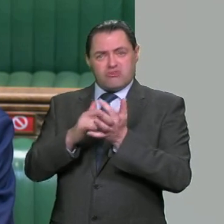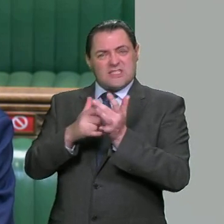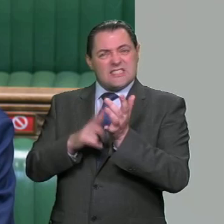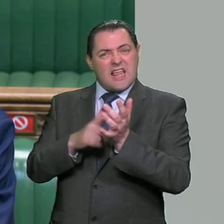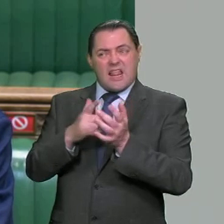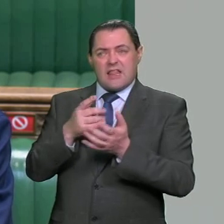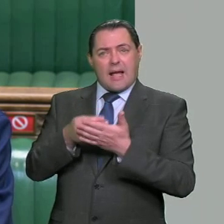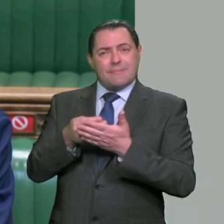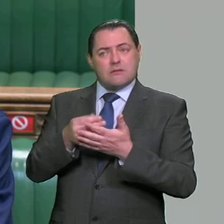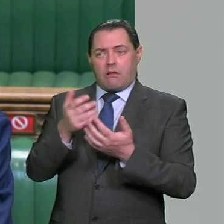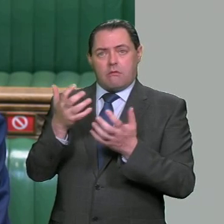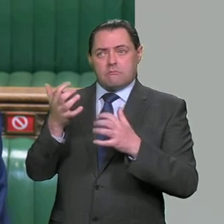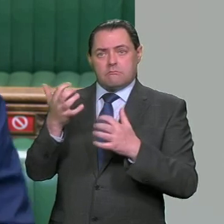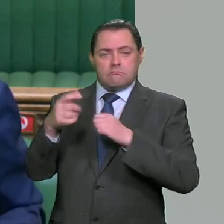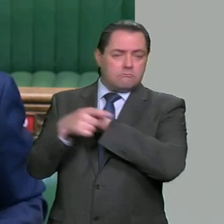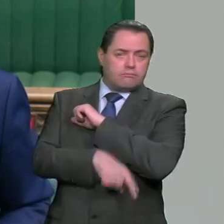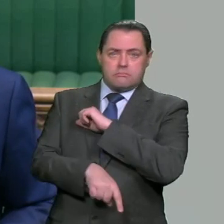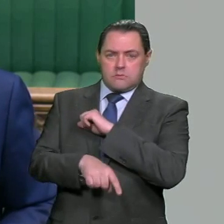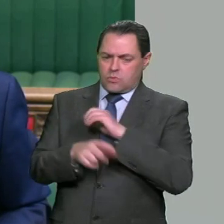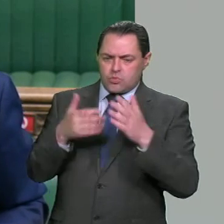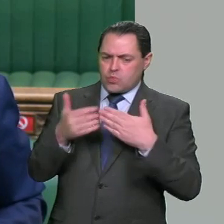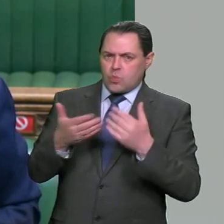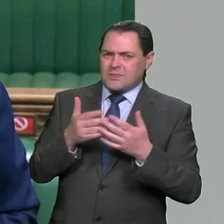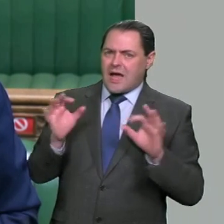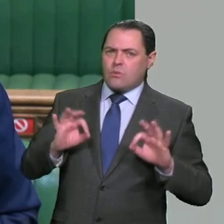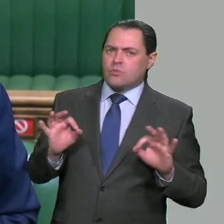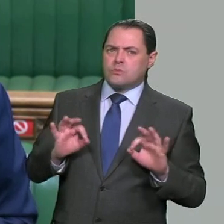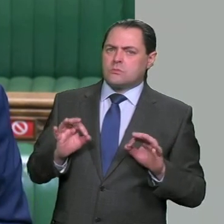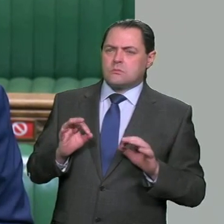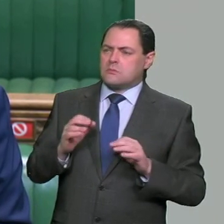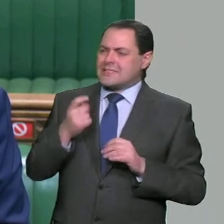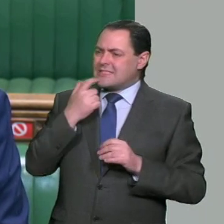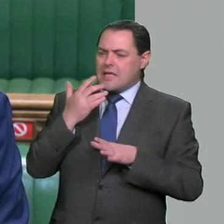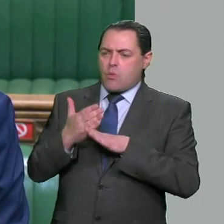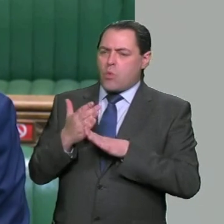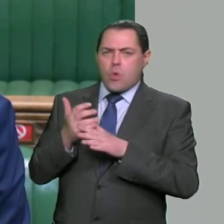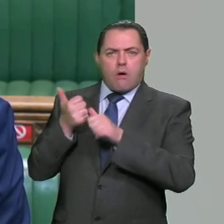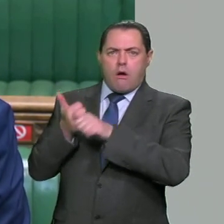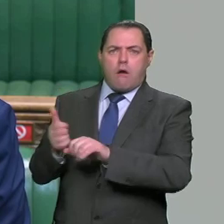The Prime Minister has not fixed that—in fact, he has done nothing to help steelworkers.